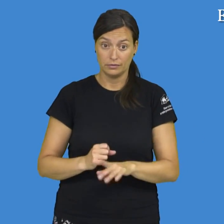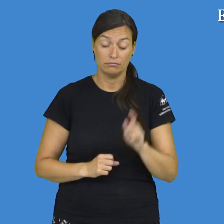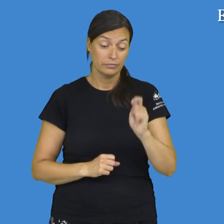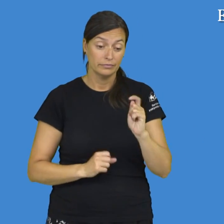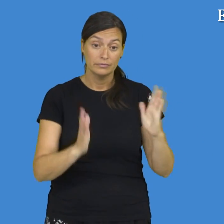frecuente